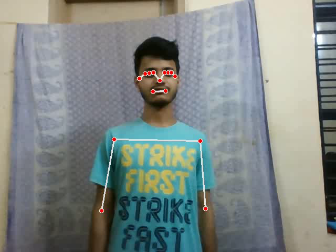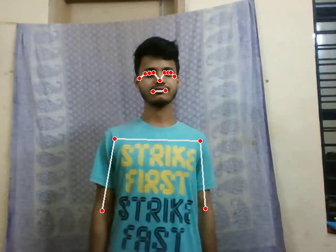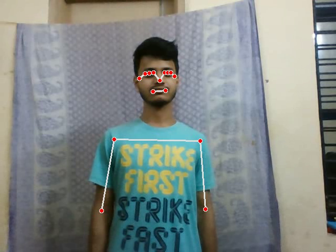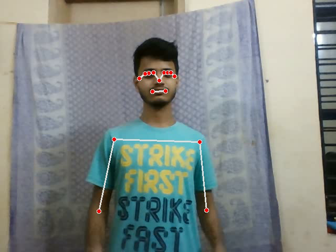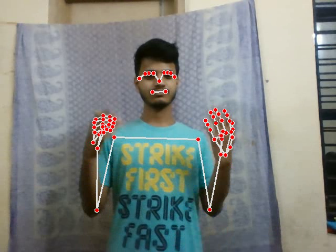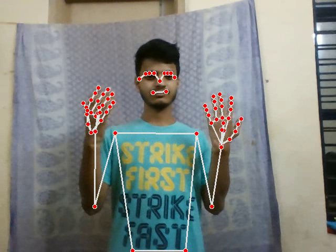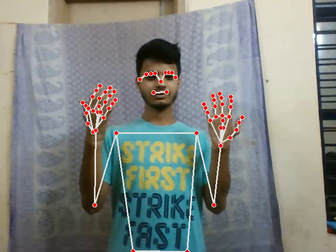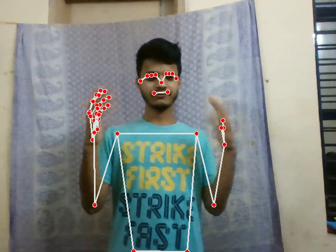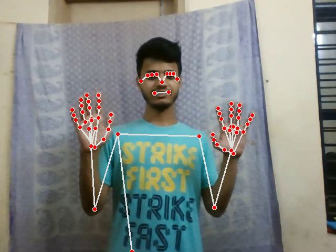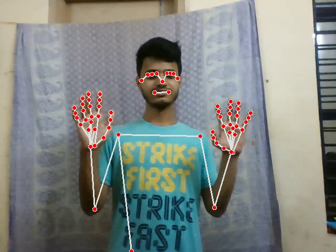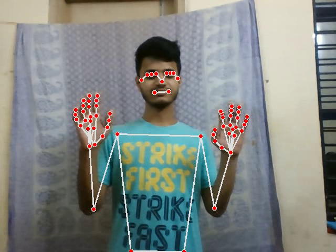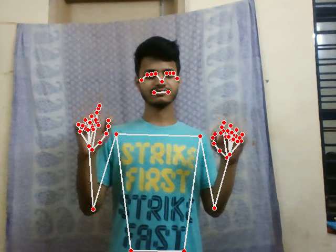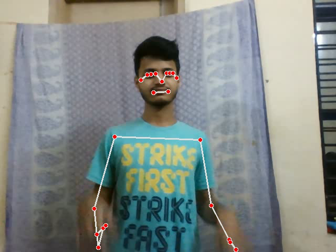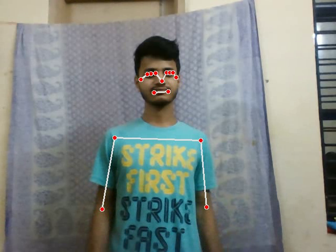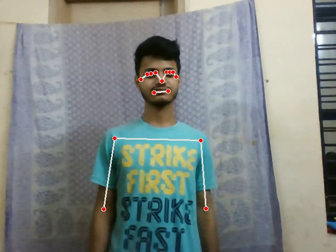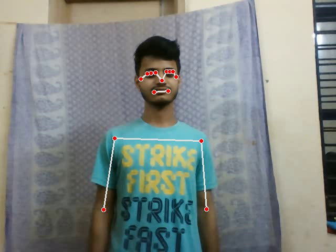do not want